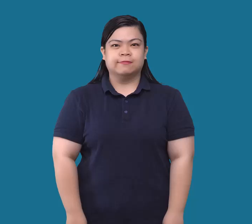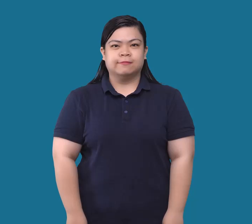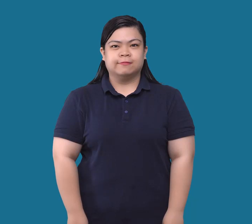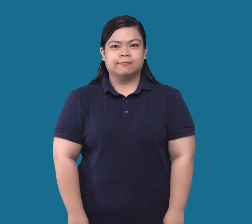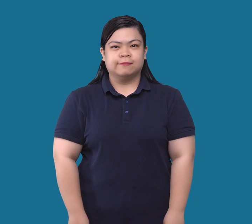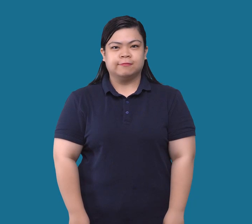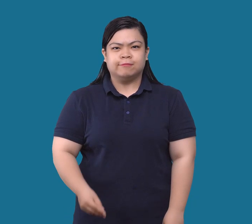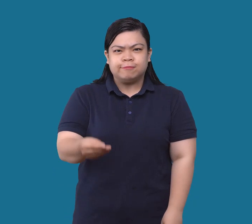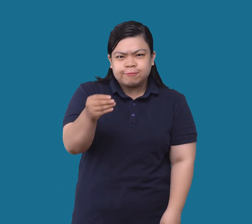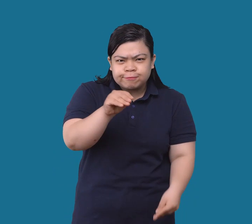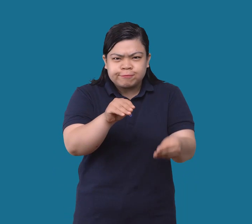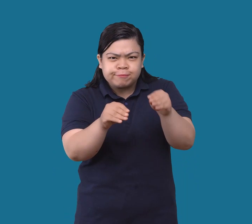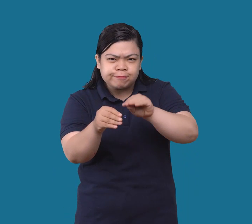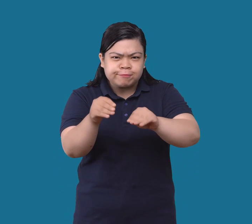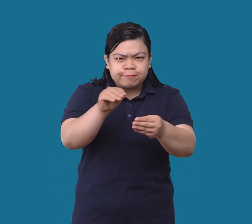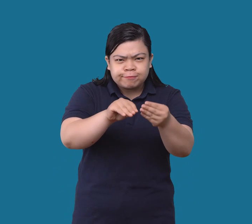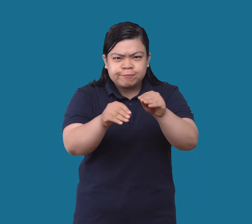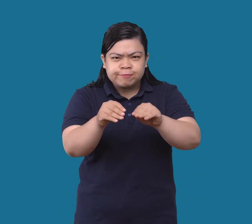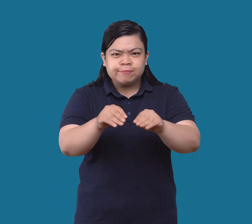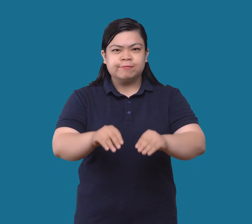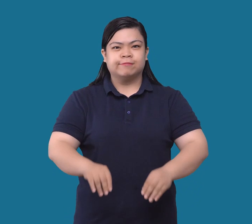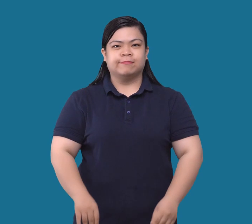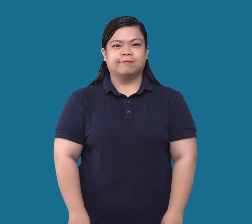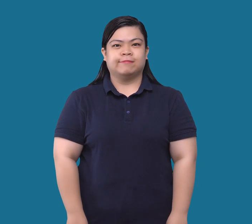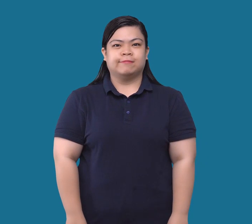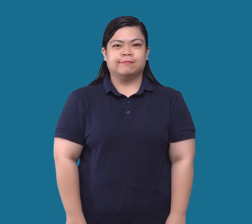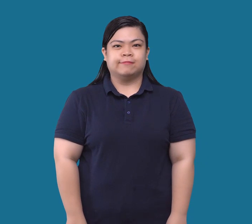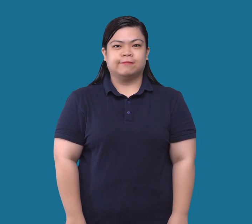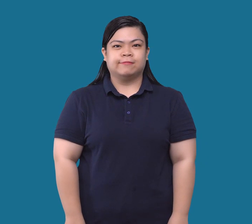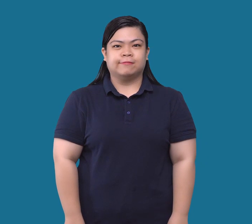thủ công